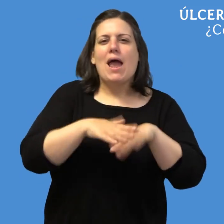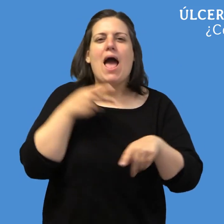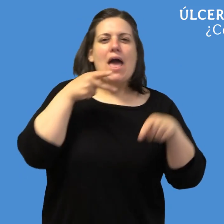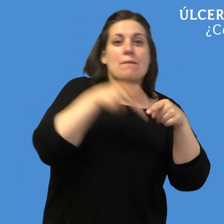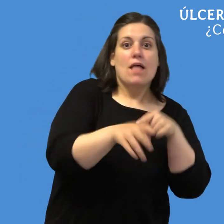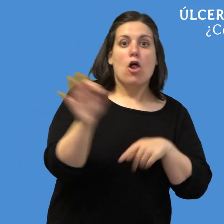evitar